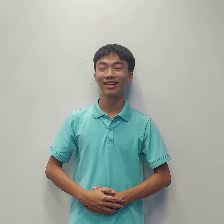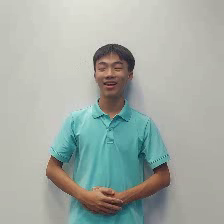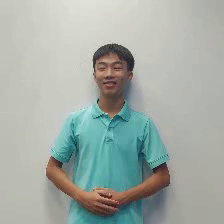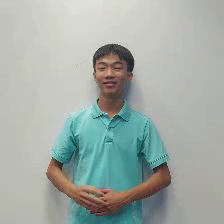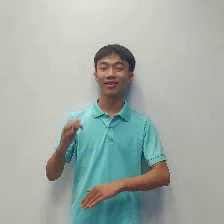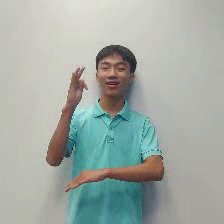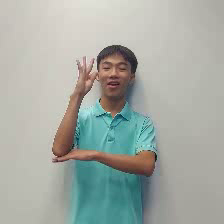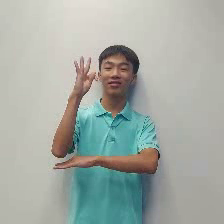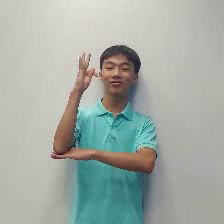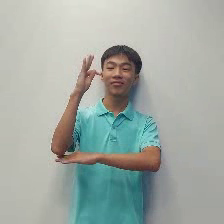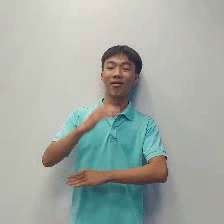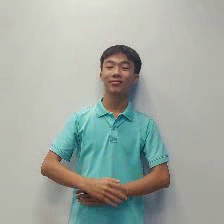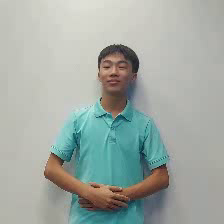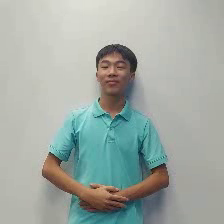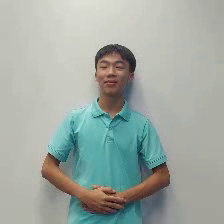Trưa